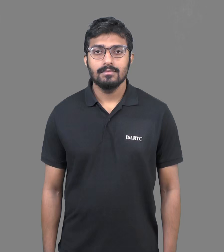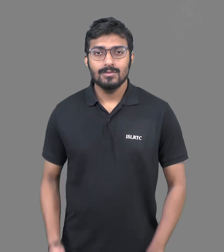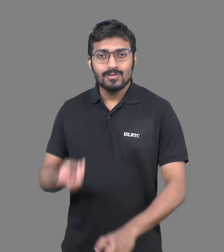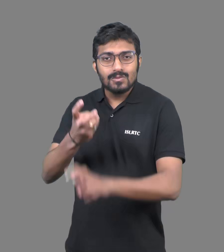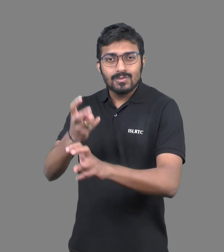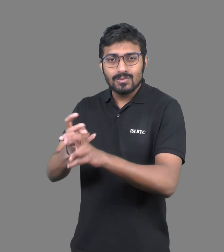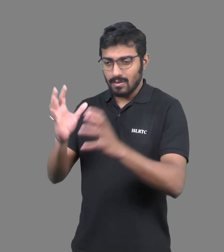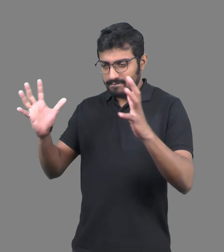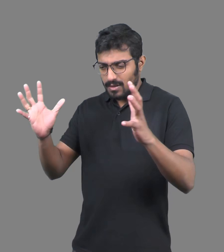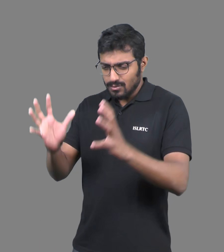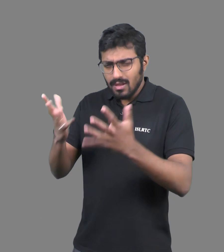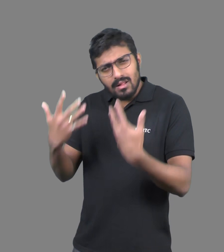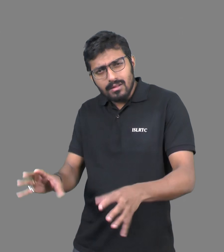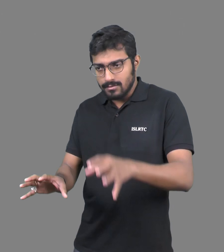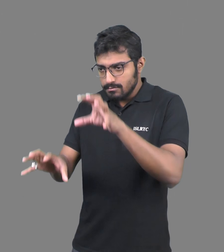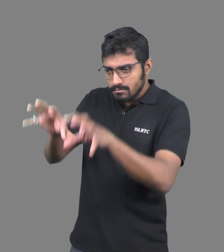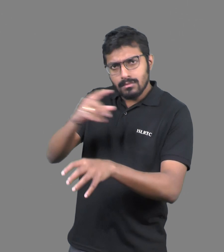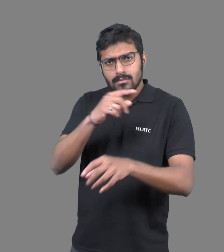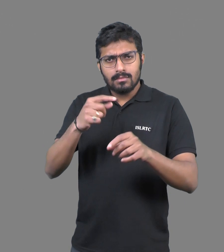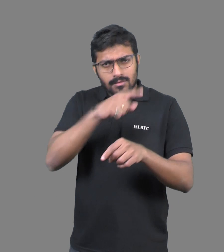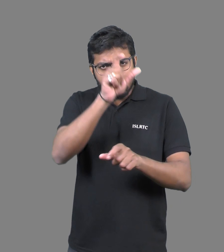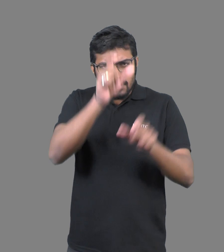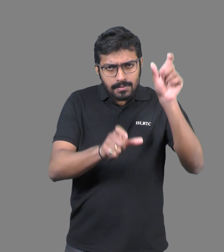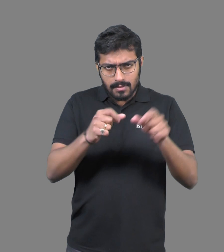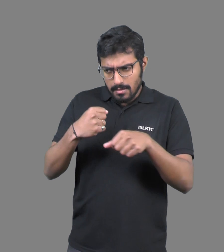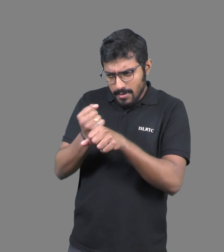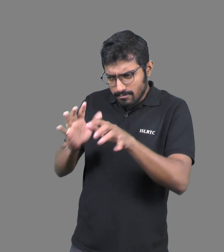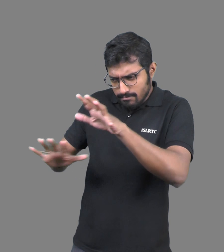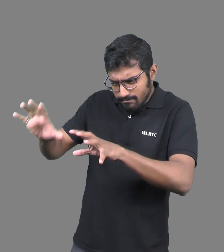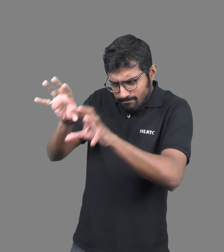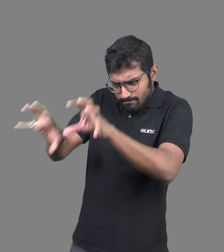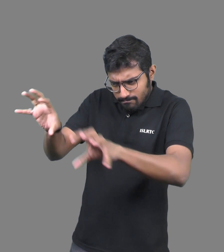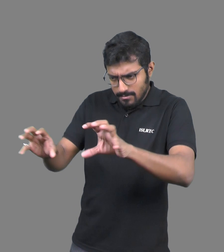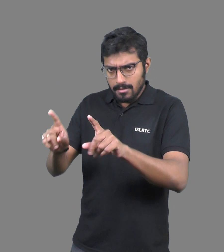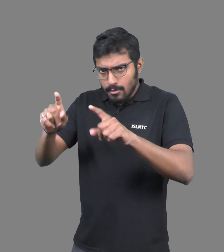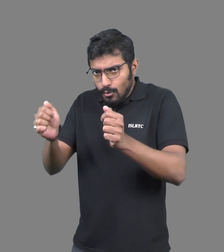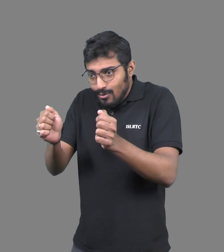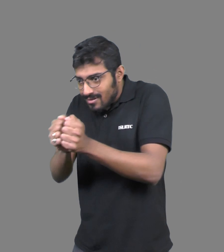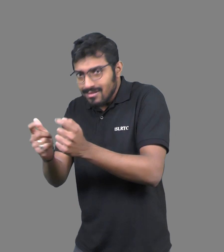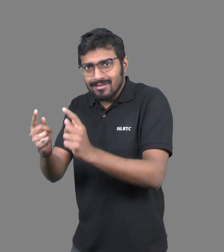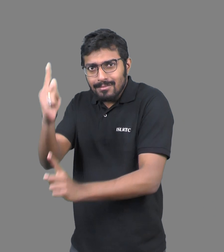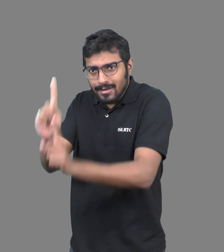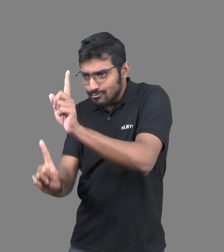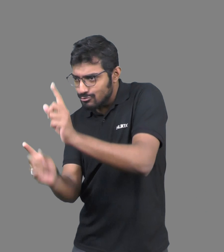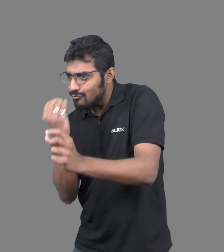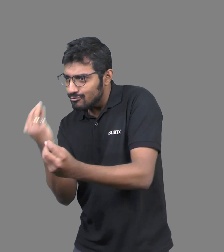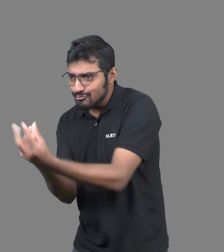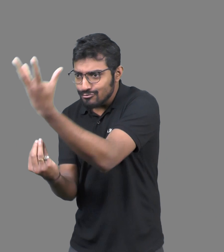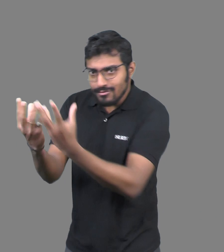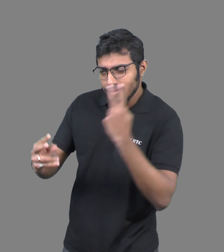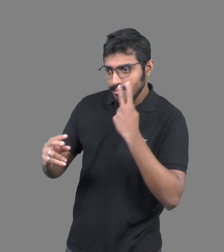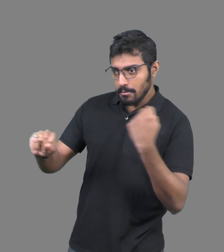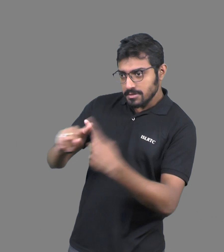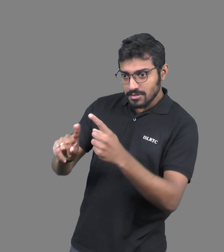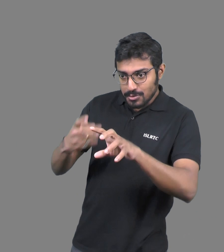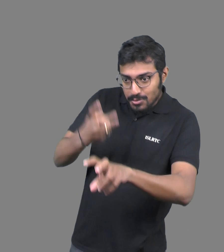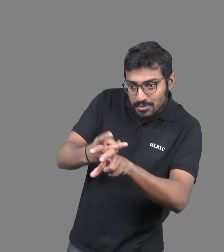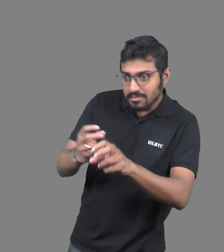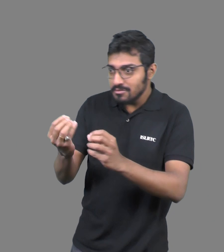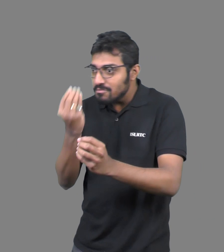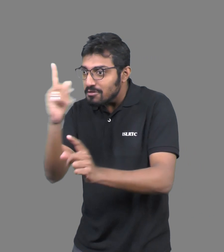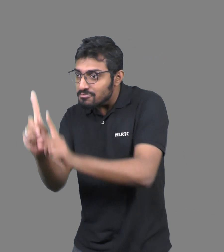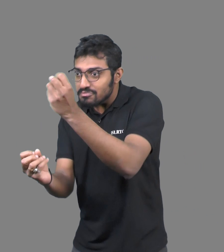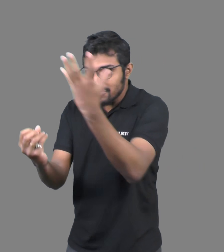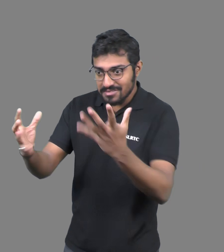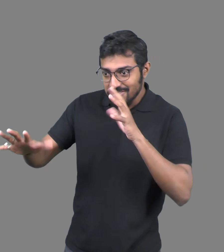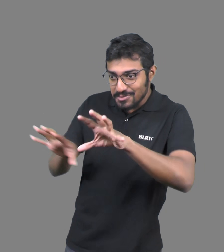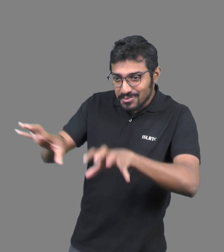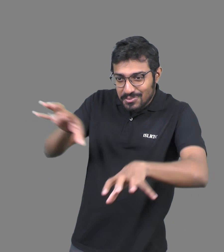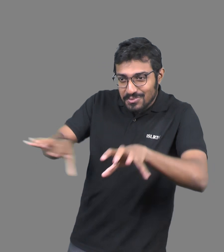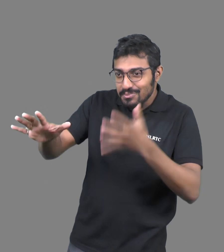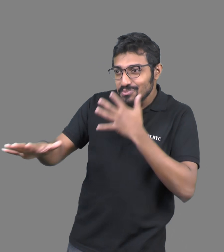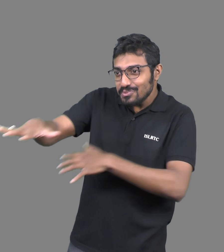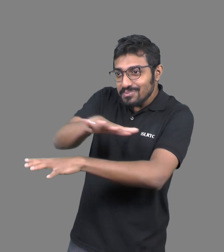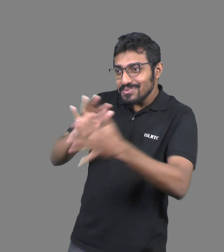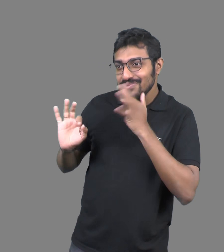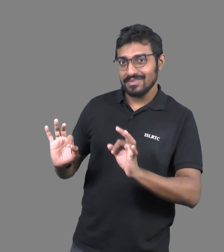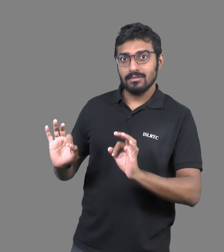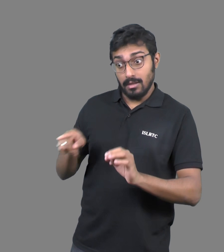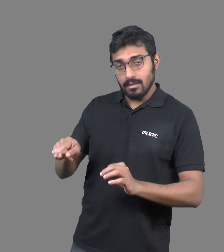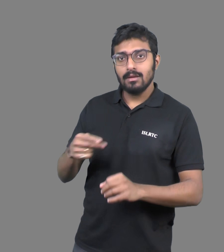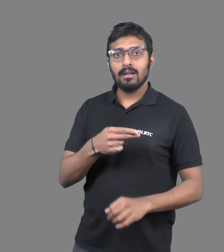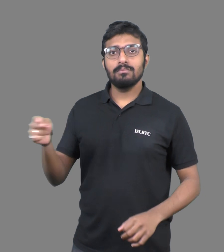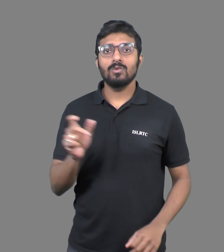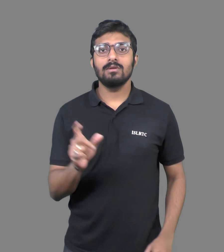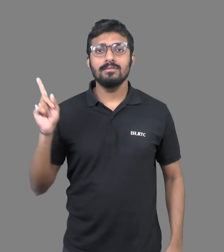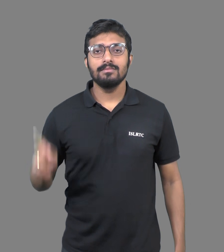Rock Gardening or Rockeries